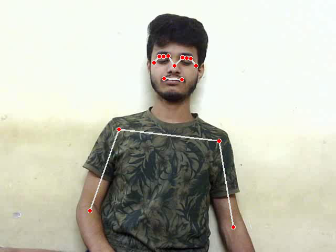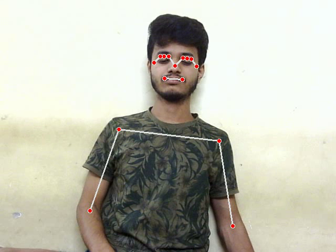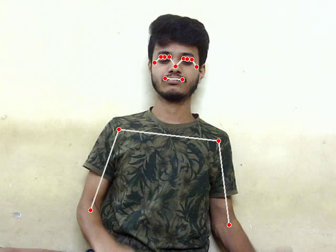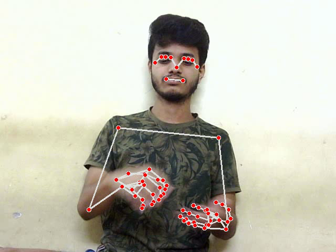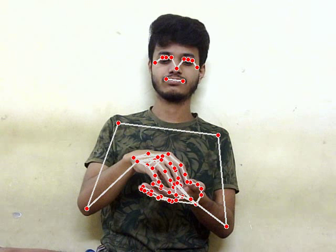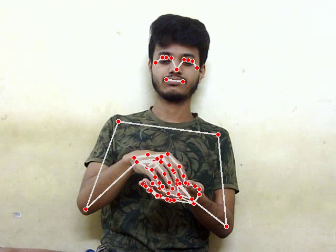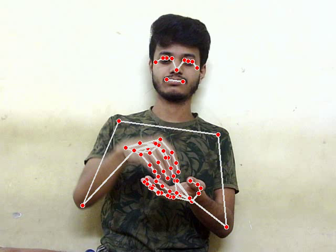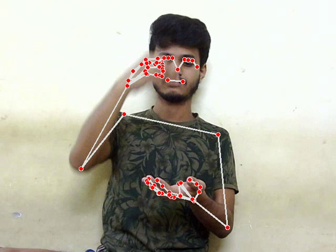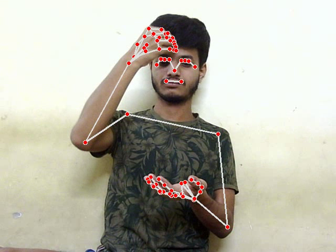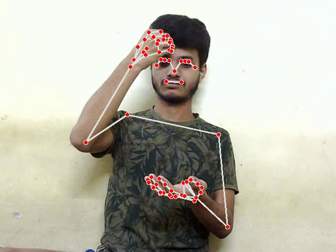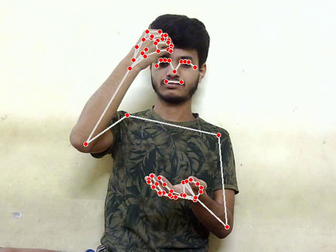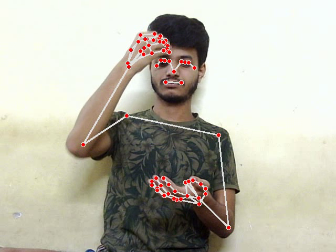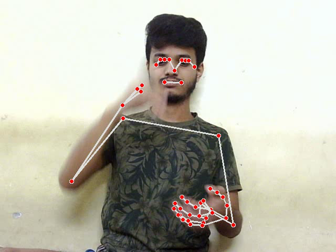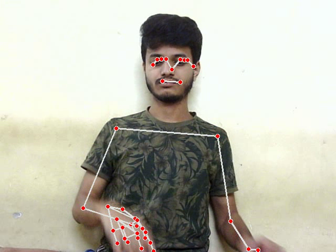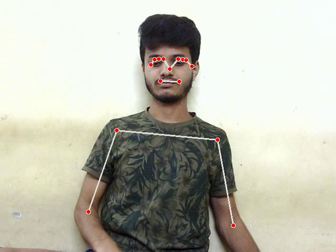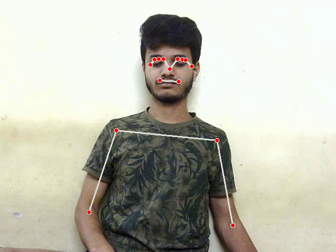learn